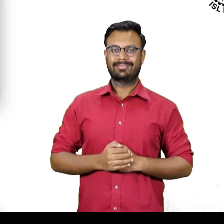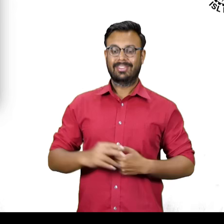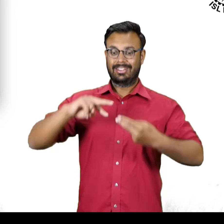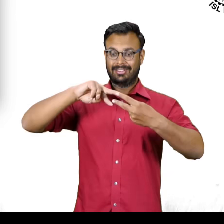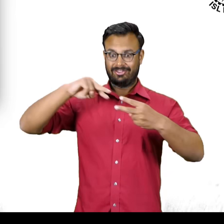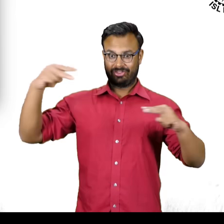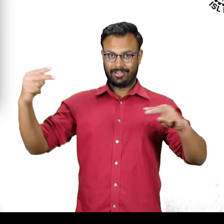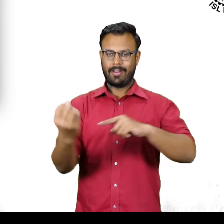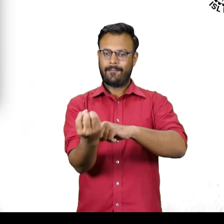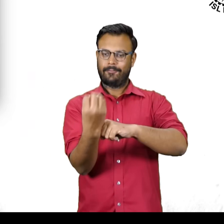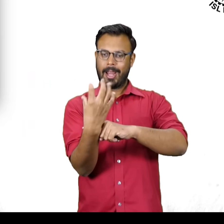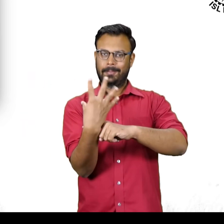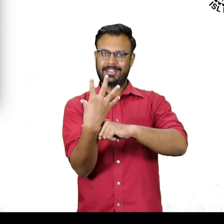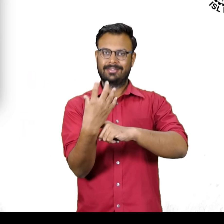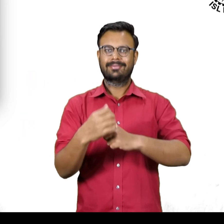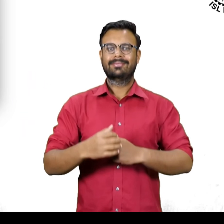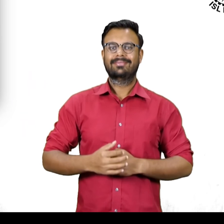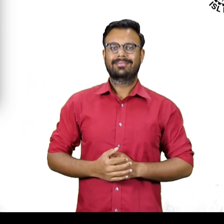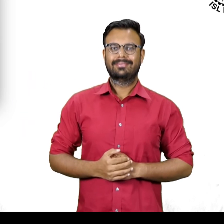Bioinformatics